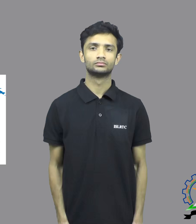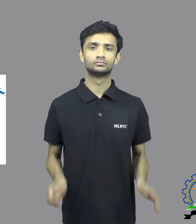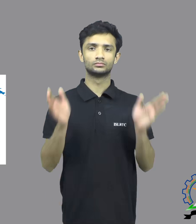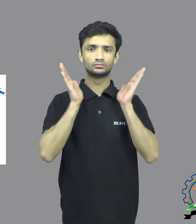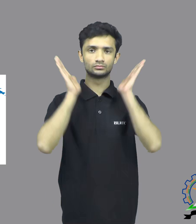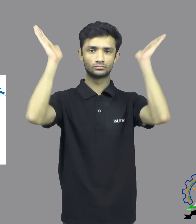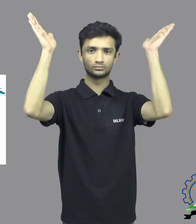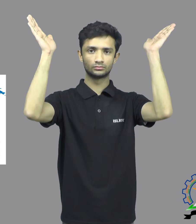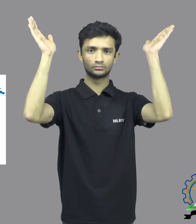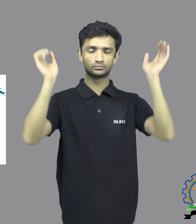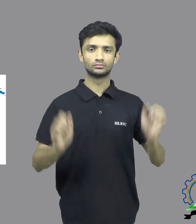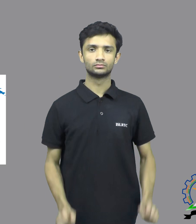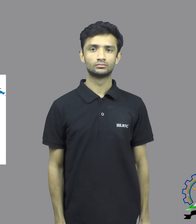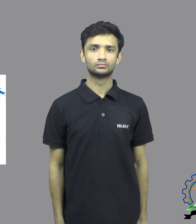Swaziland